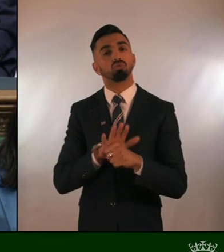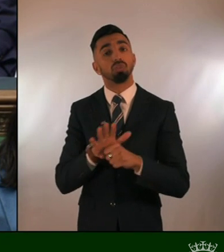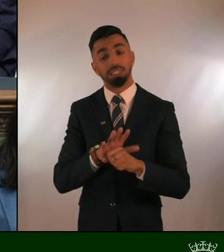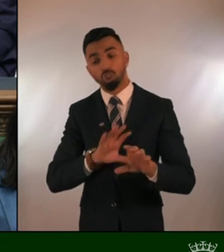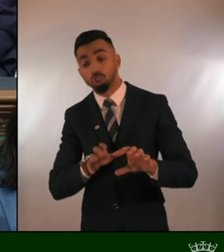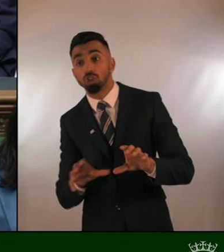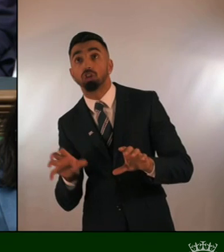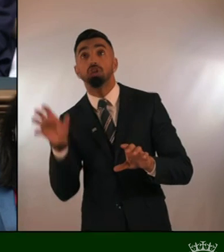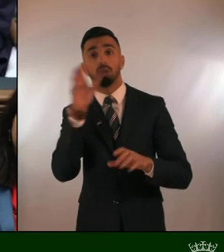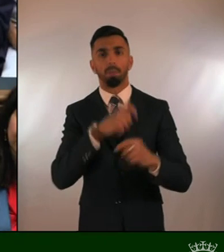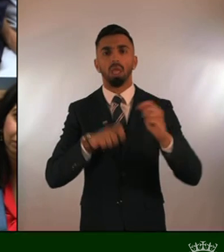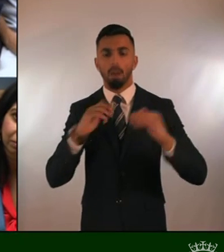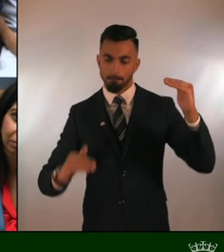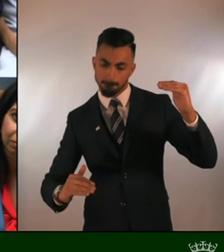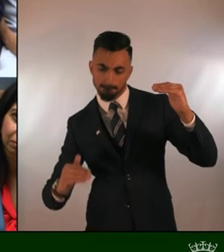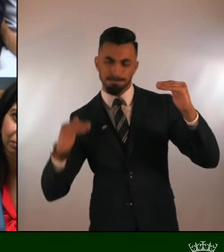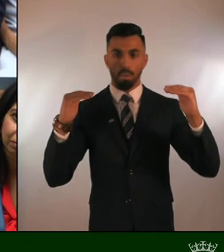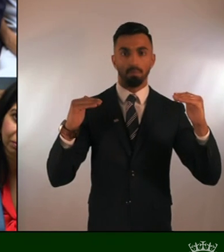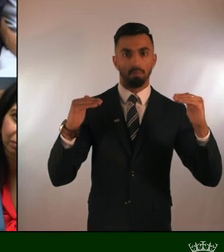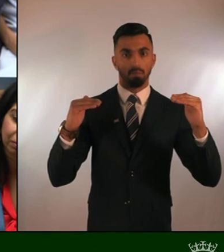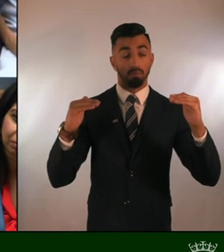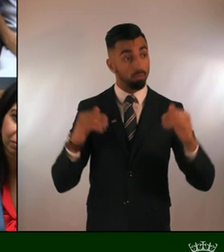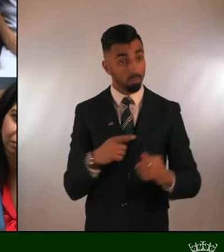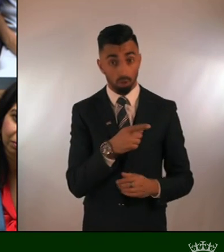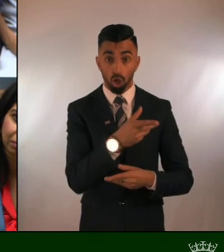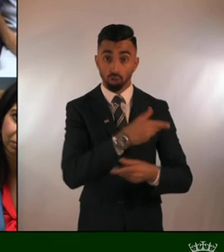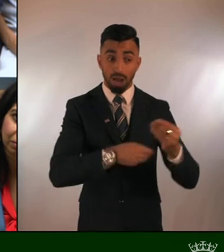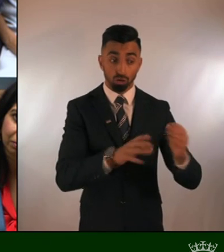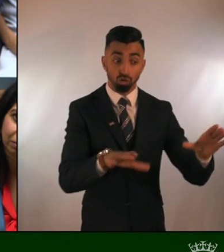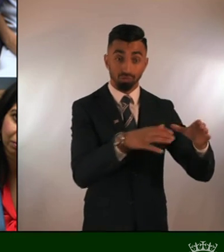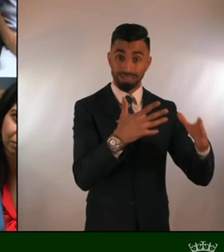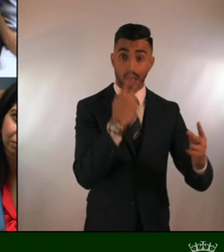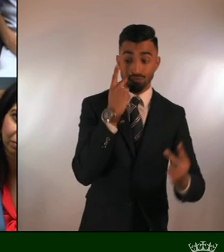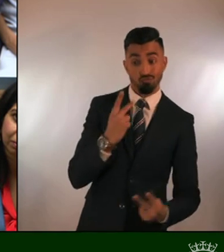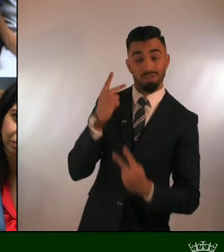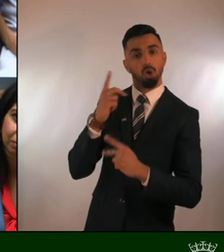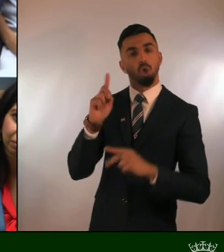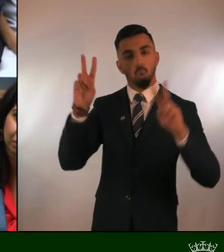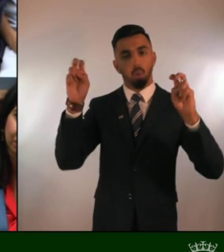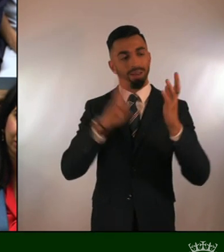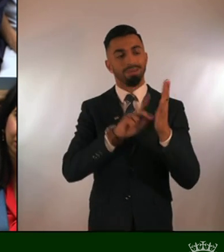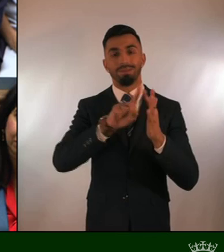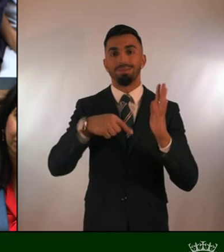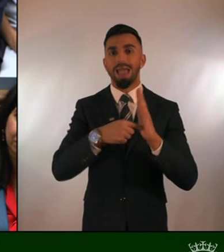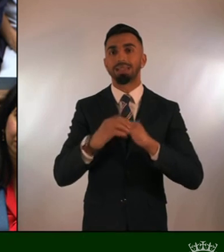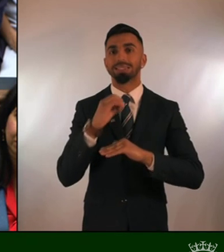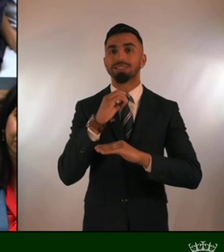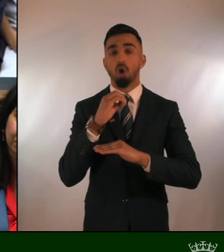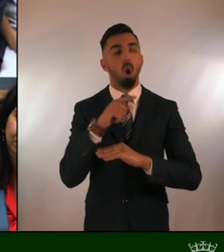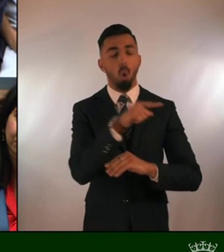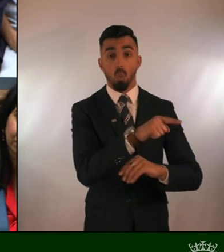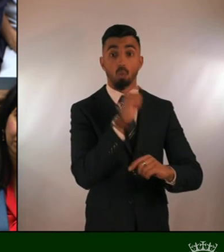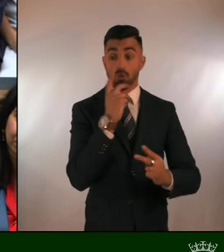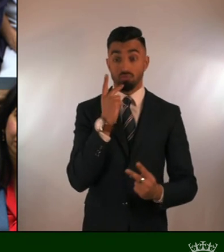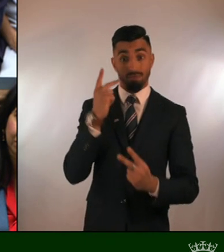as we cut our emissions. The Treasury’s net zero review will set out the Government’s strategic choices ahead of COP26 later this year.